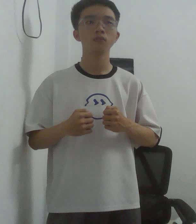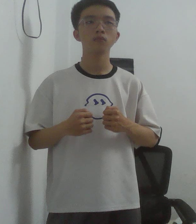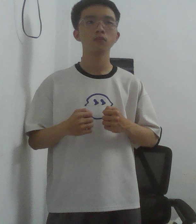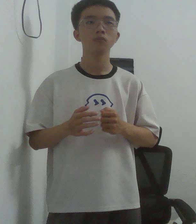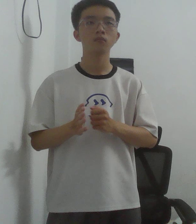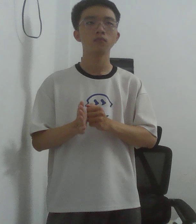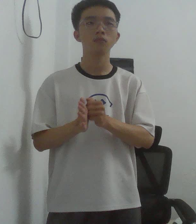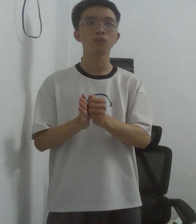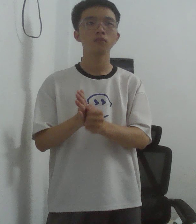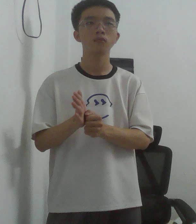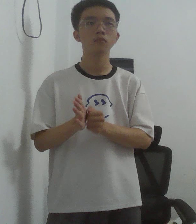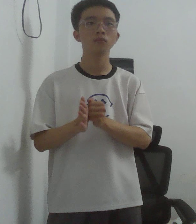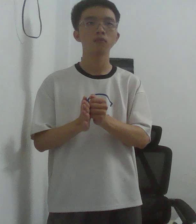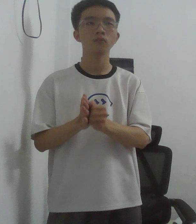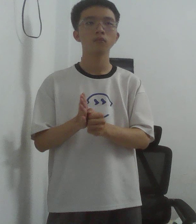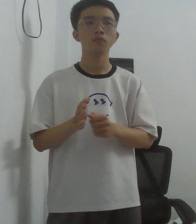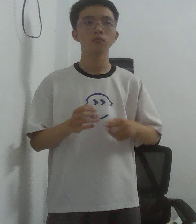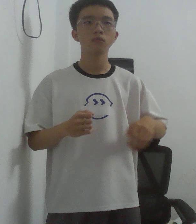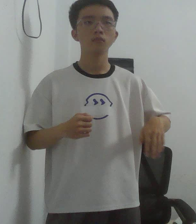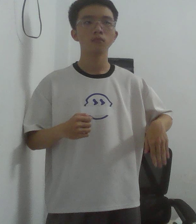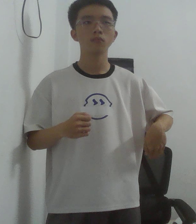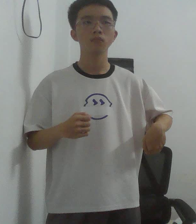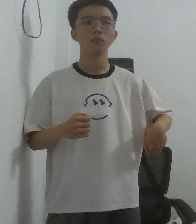thang sau